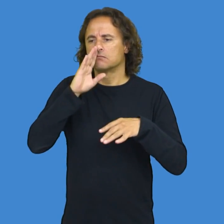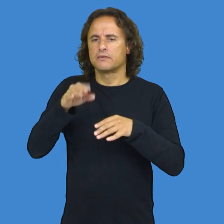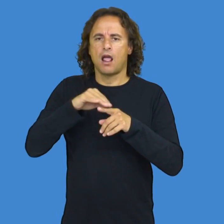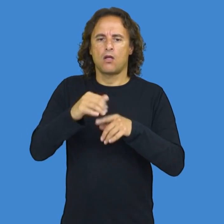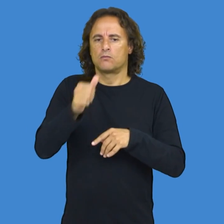alcohol